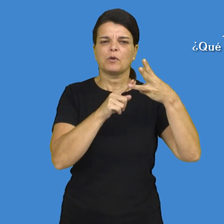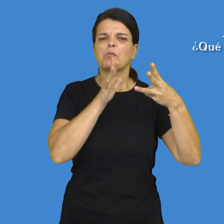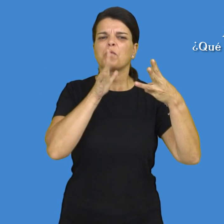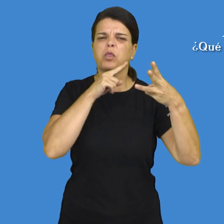motivo